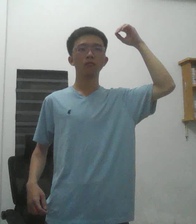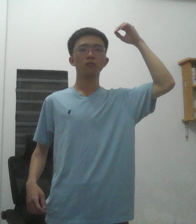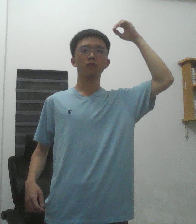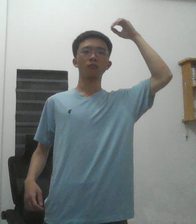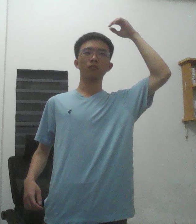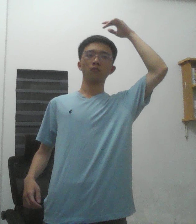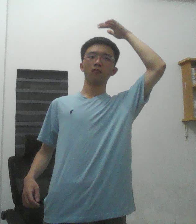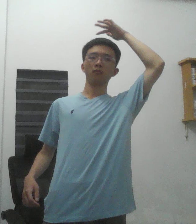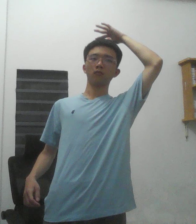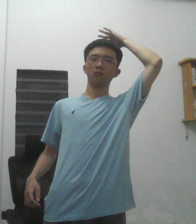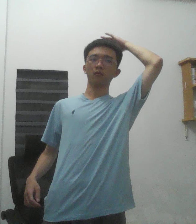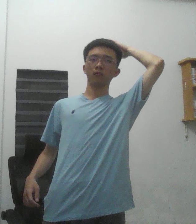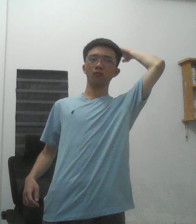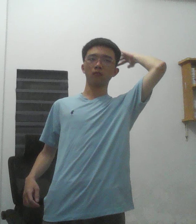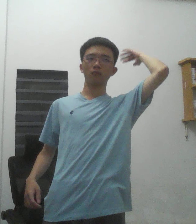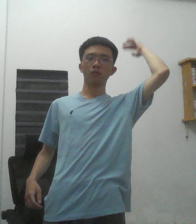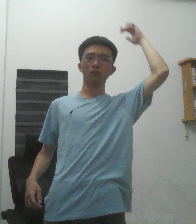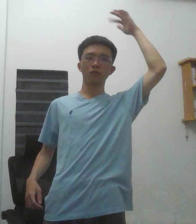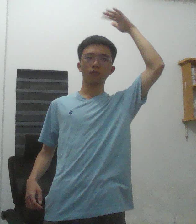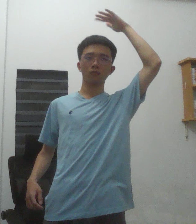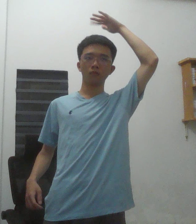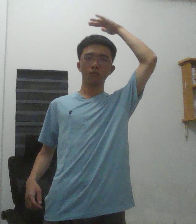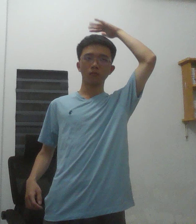vo ly